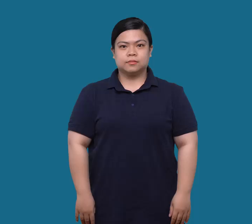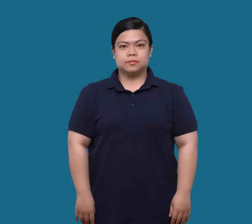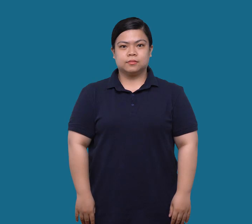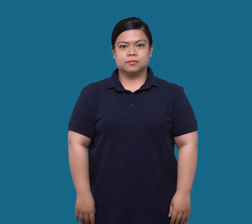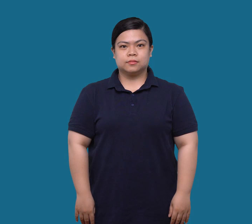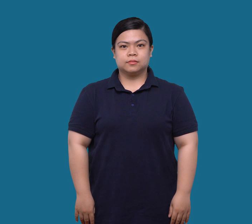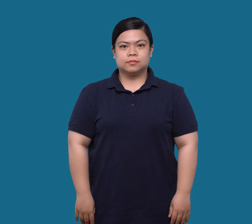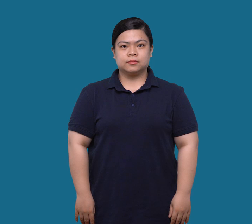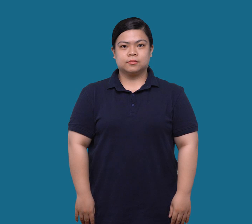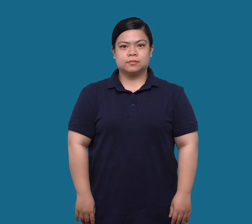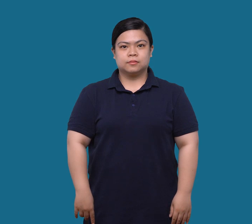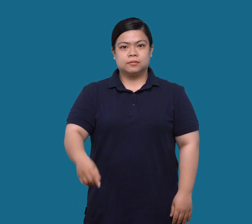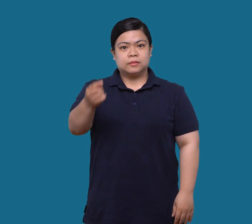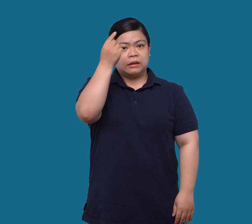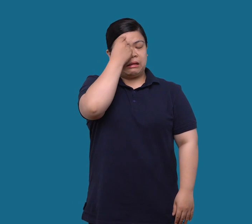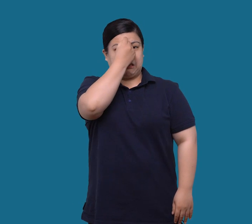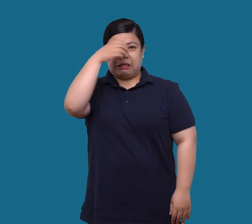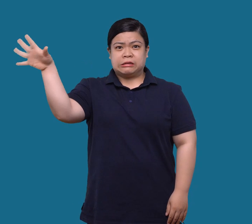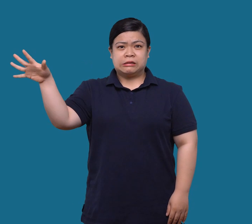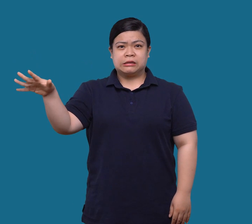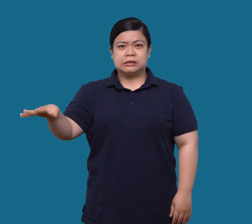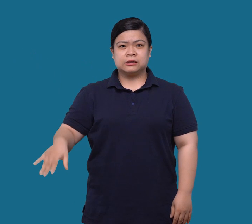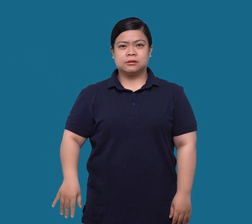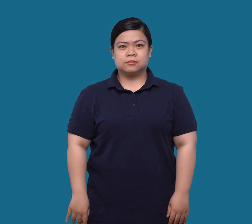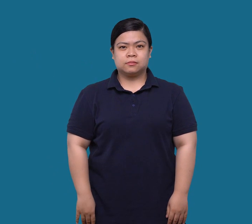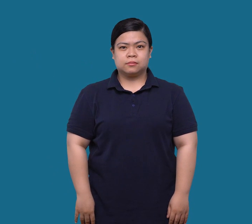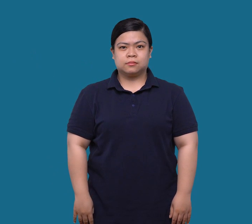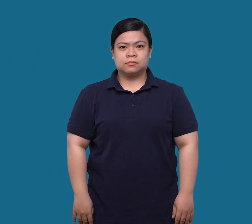hàng ngày